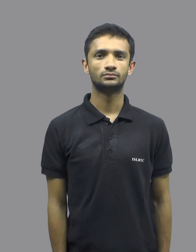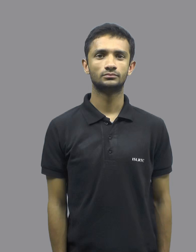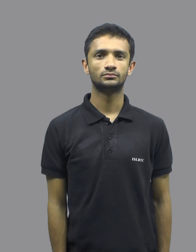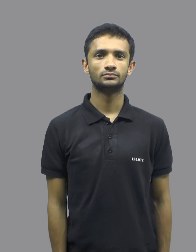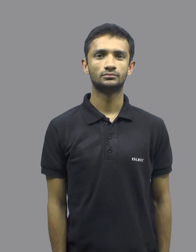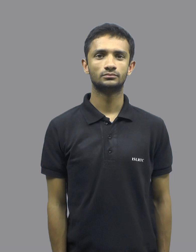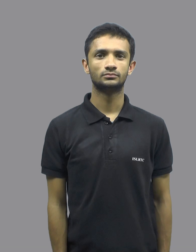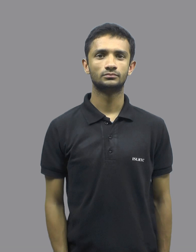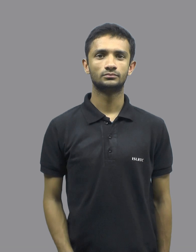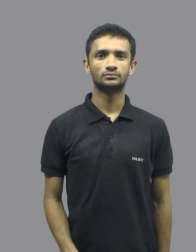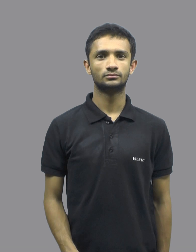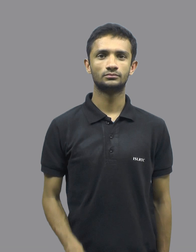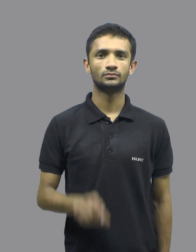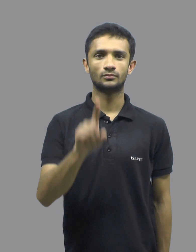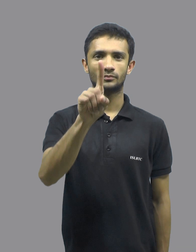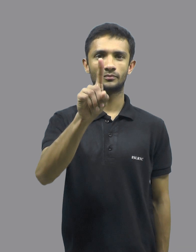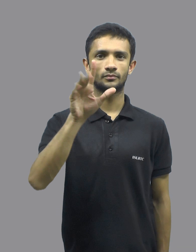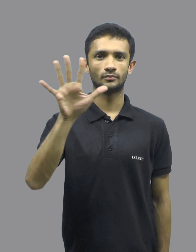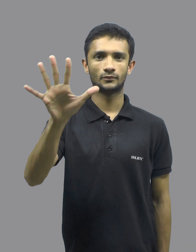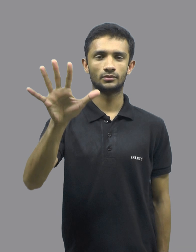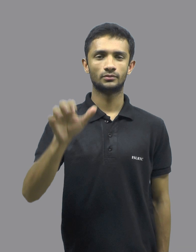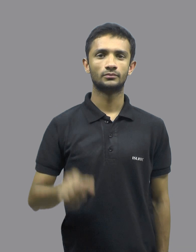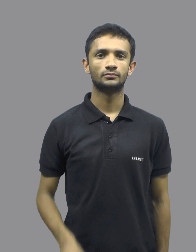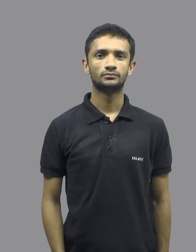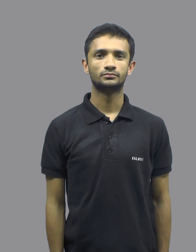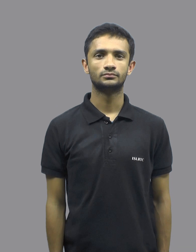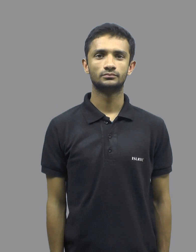15 Fifteen